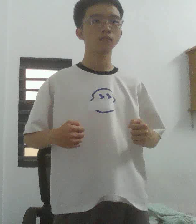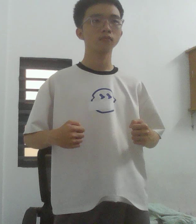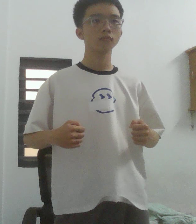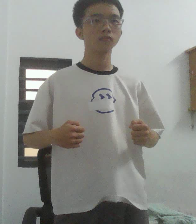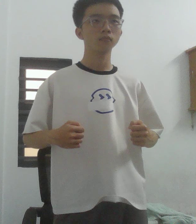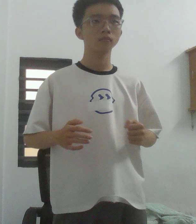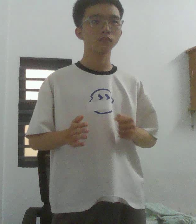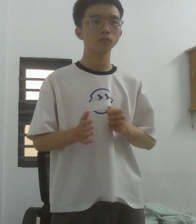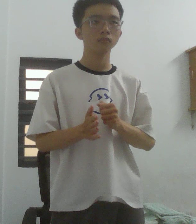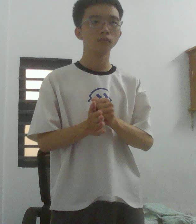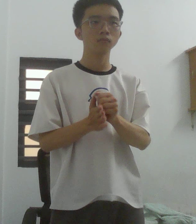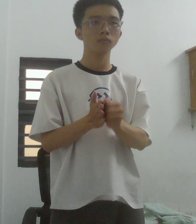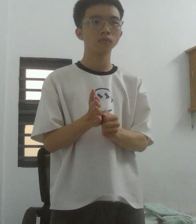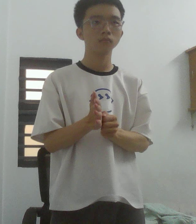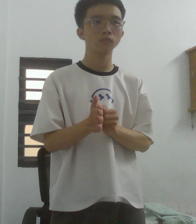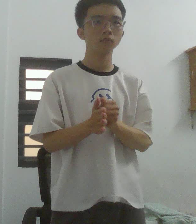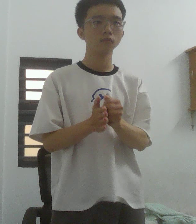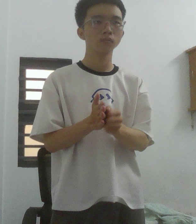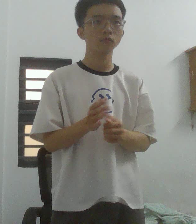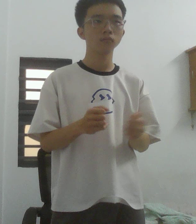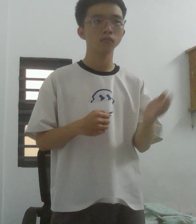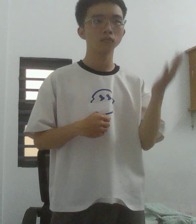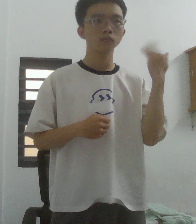thang truoc